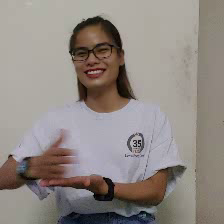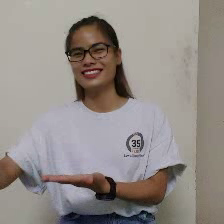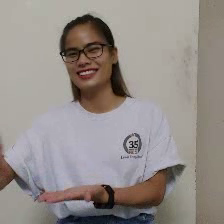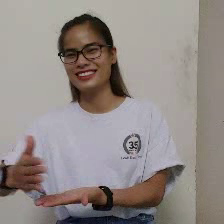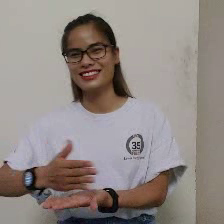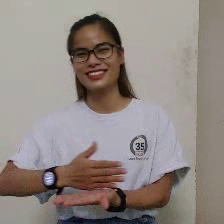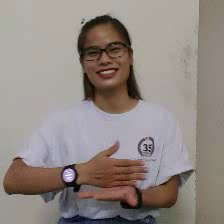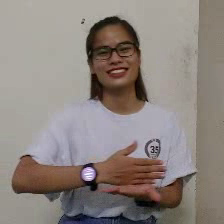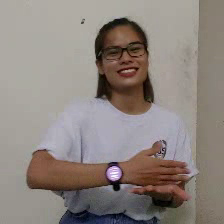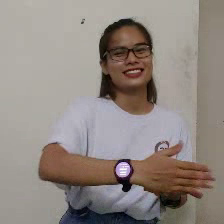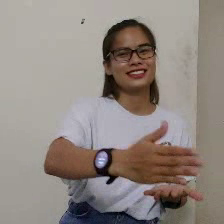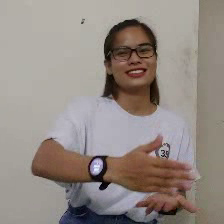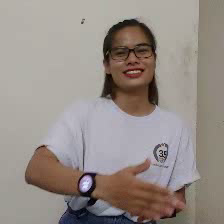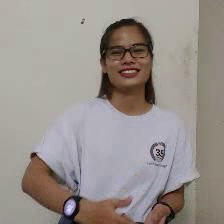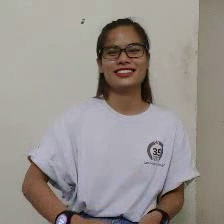San sẻ